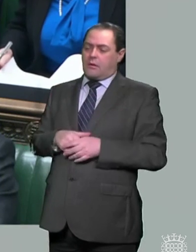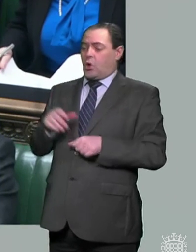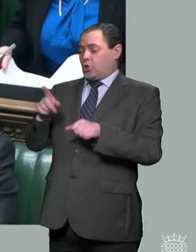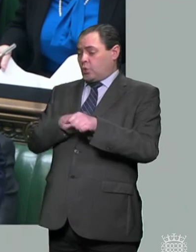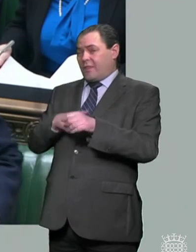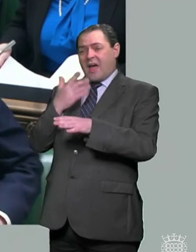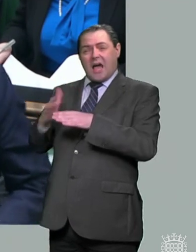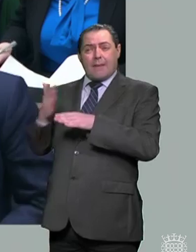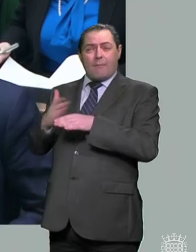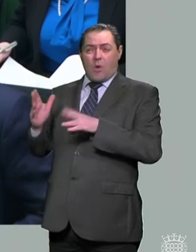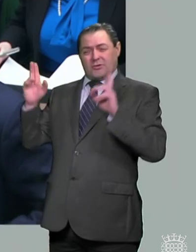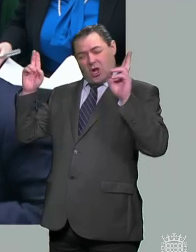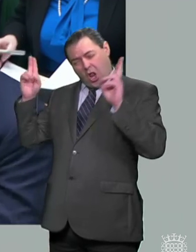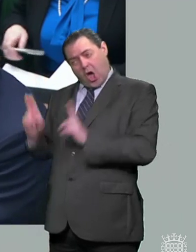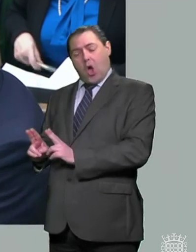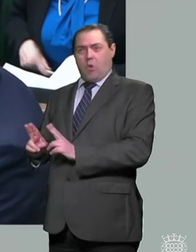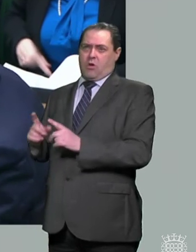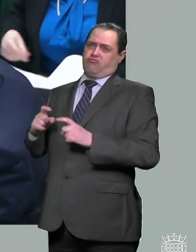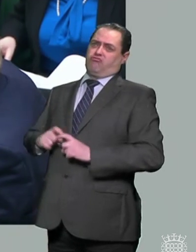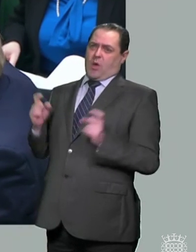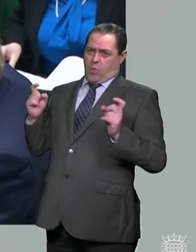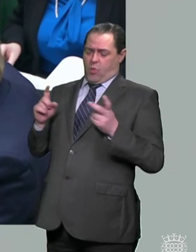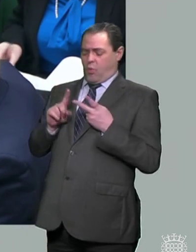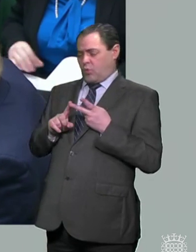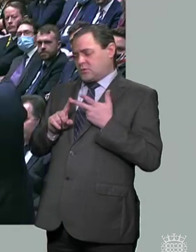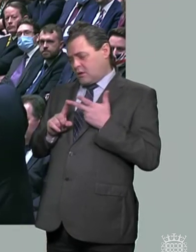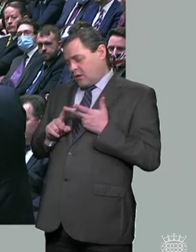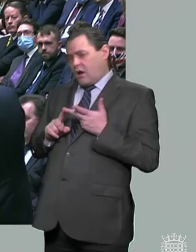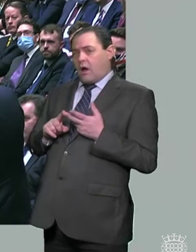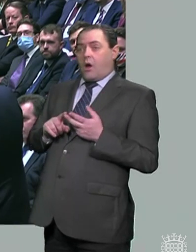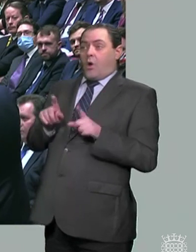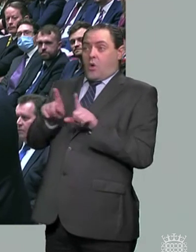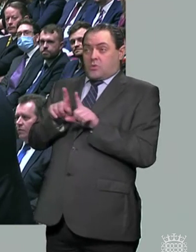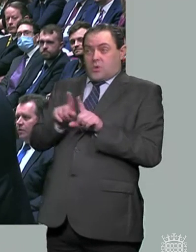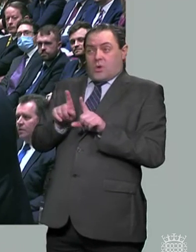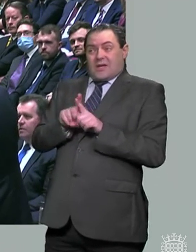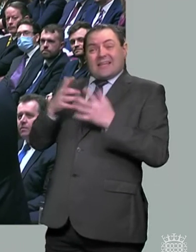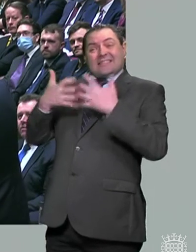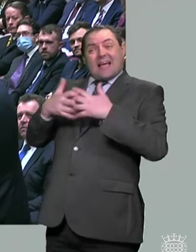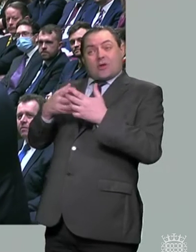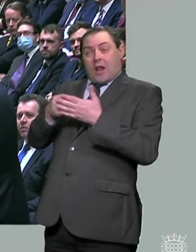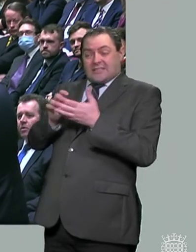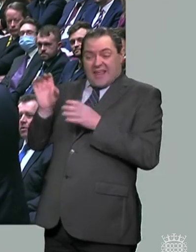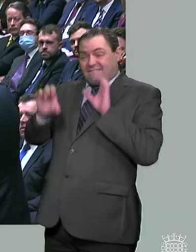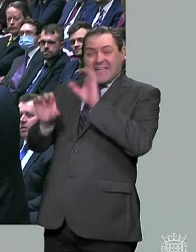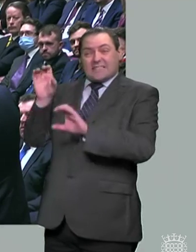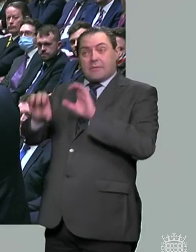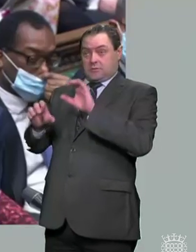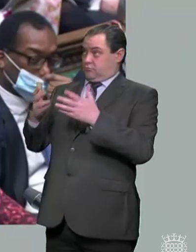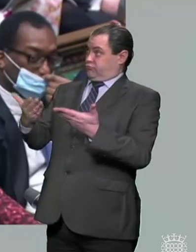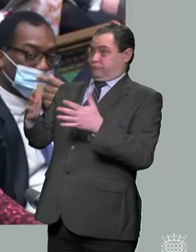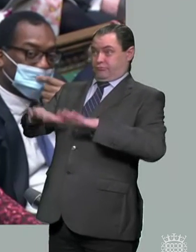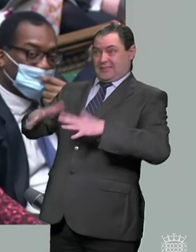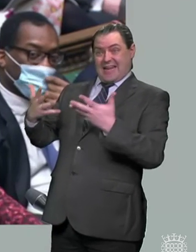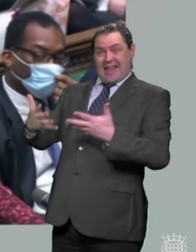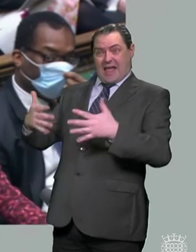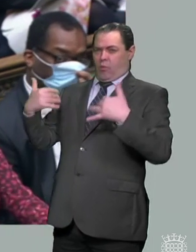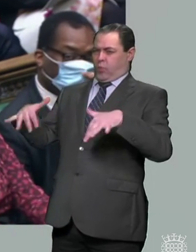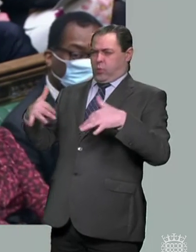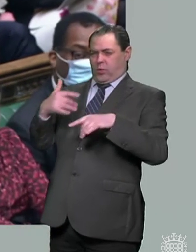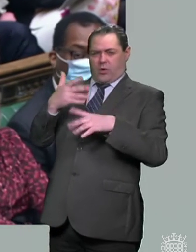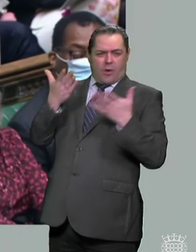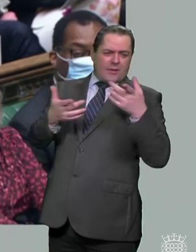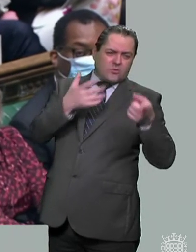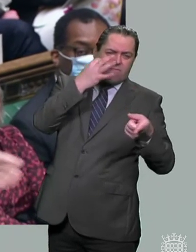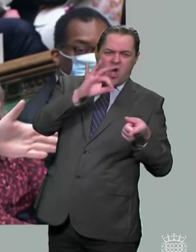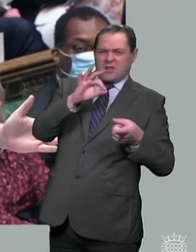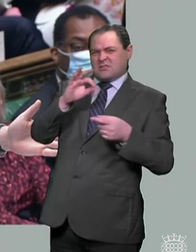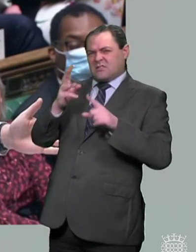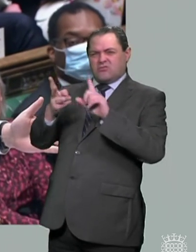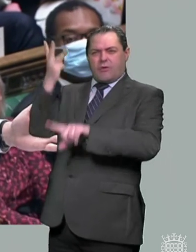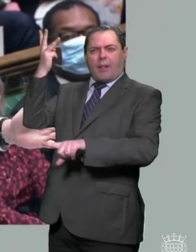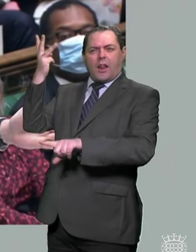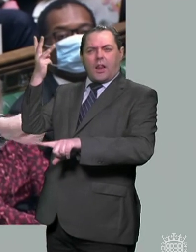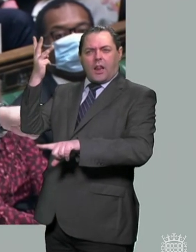We have youth unemployment at a record low. We have got three times as much tech investment coming into this country as France, and twice as much as Germany.